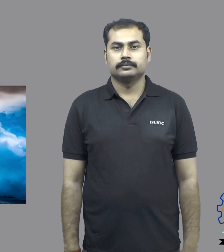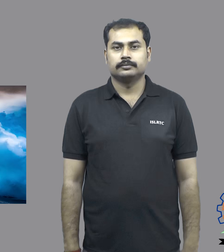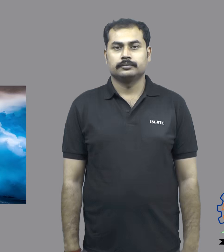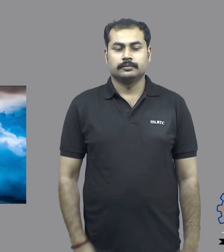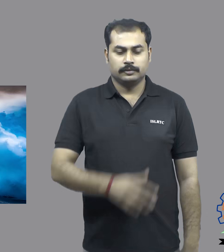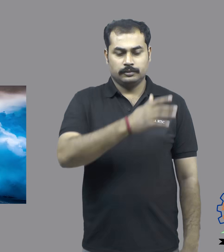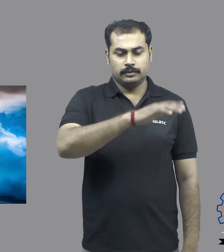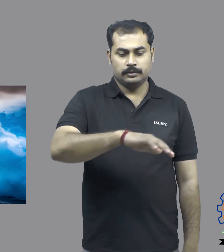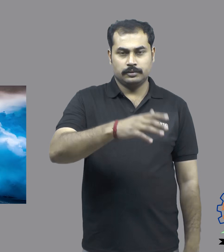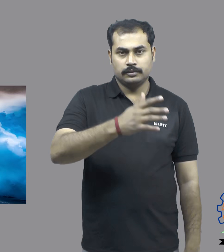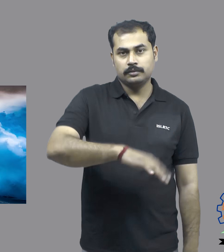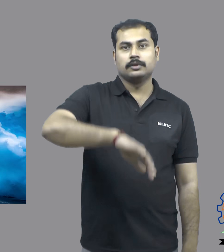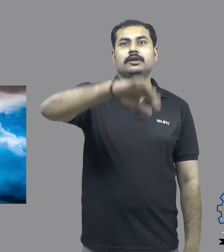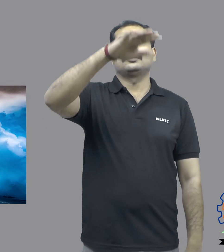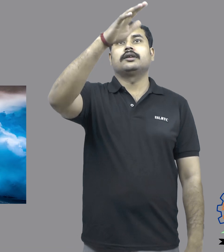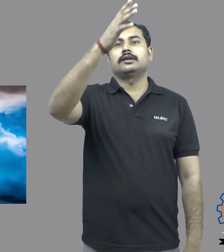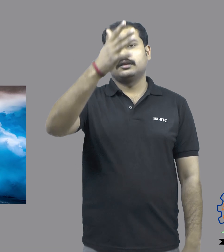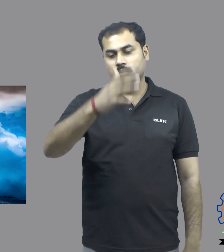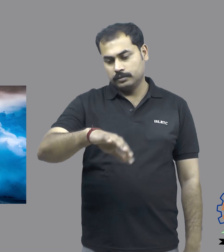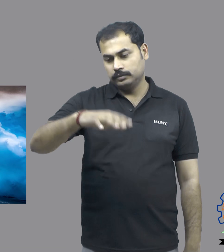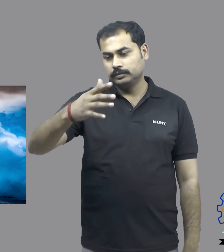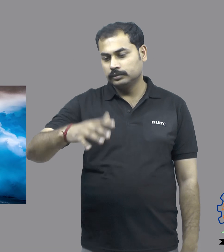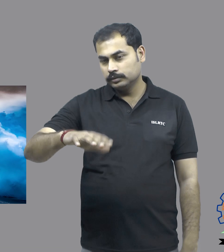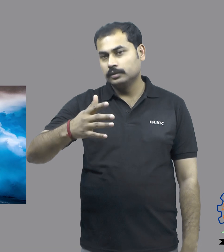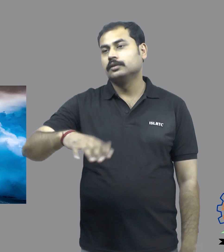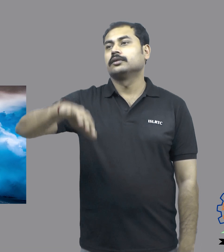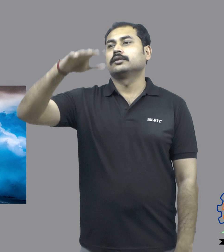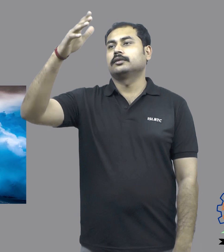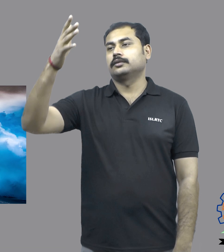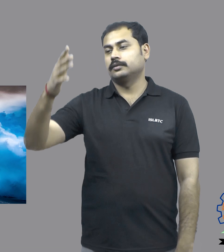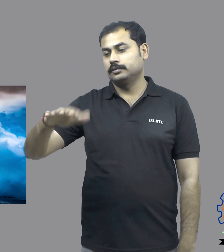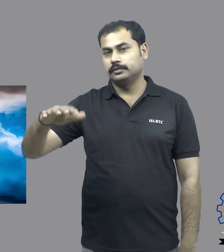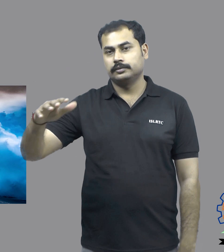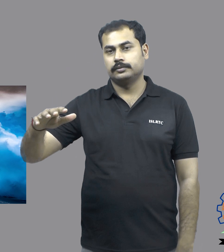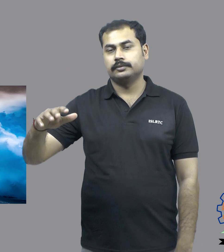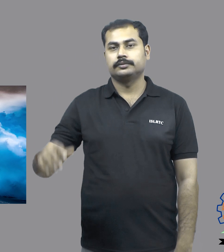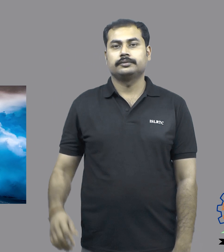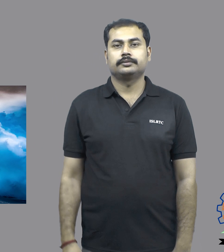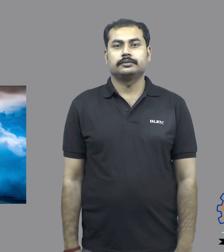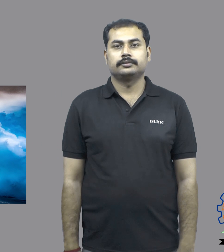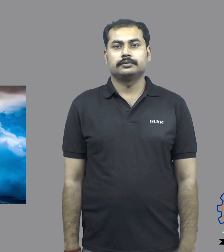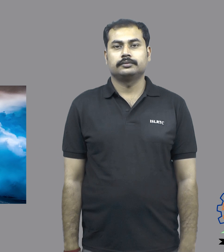Wave